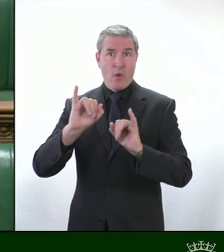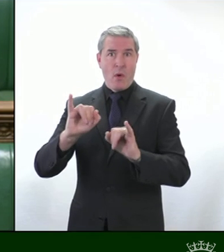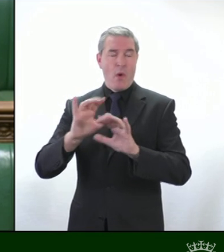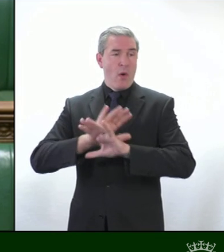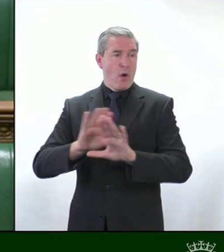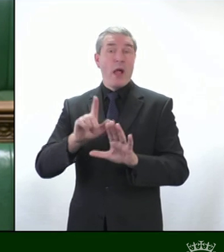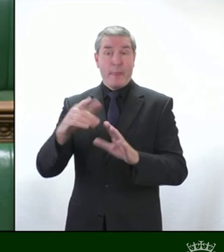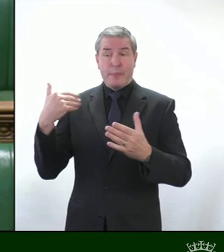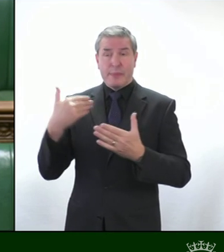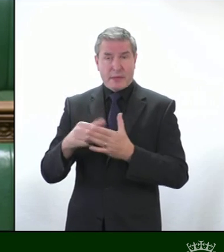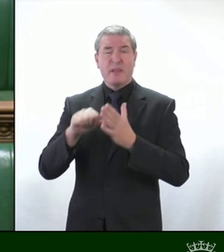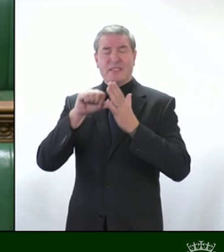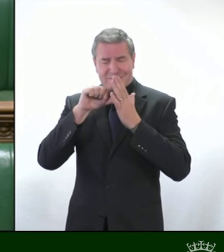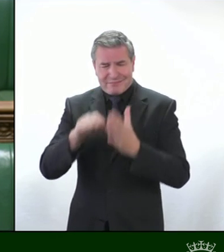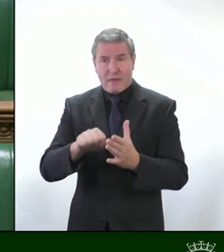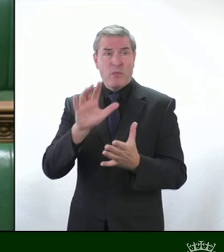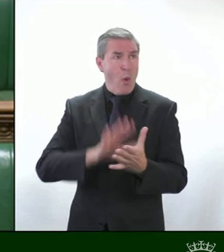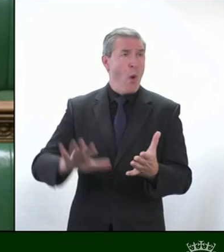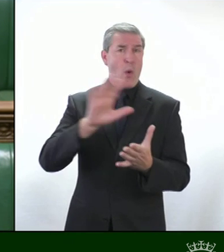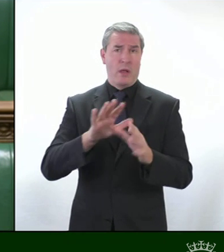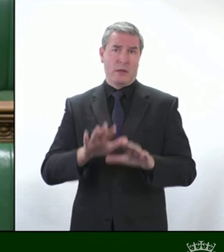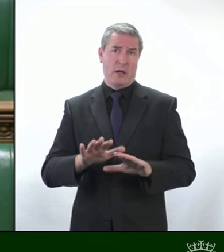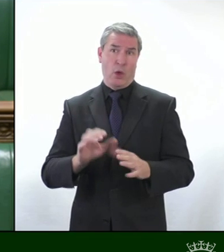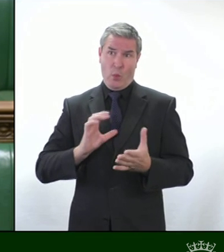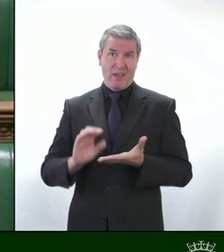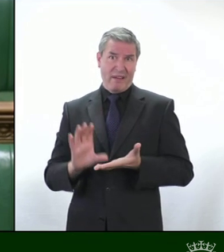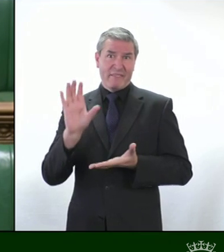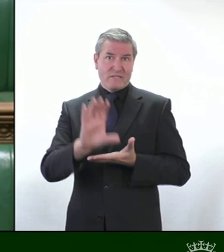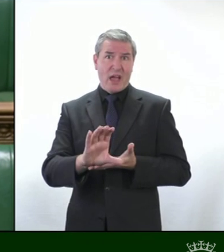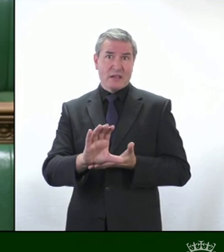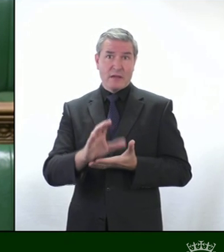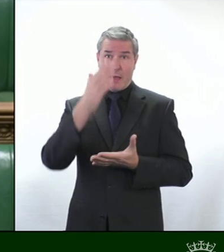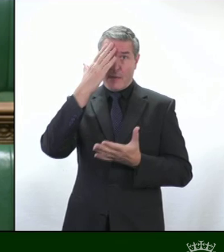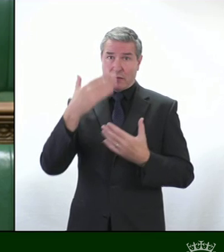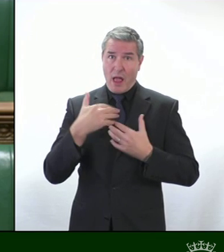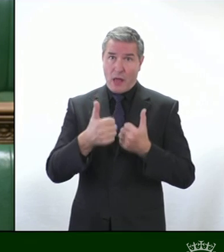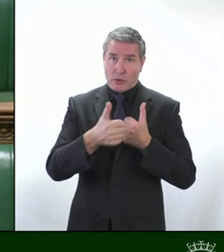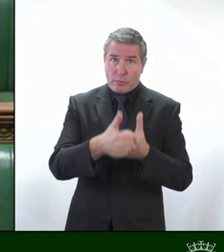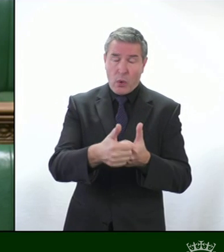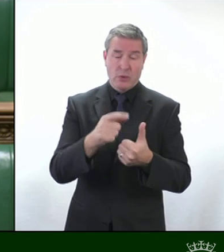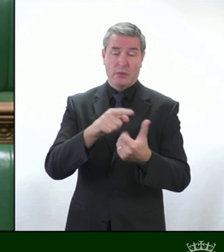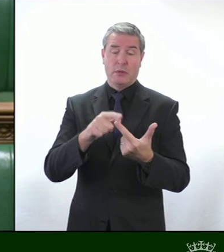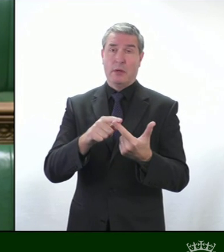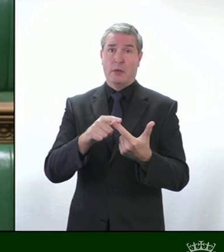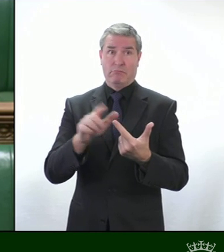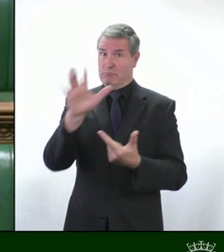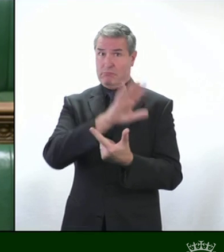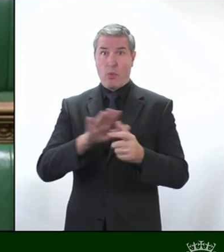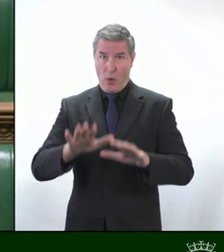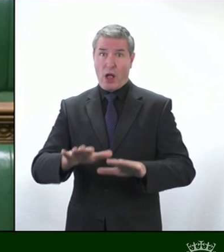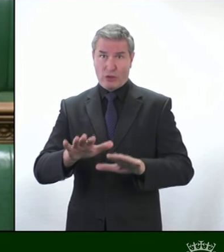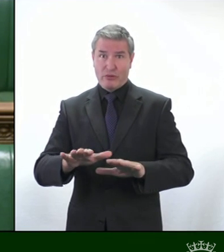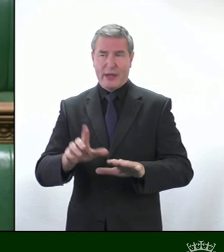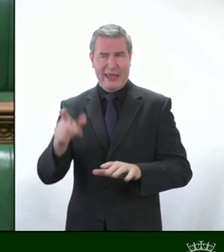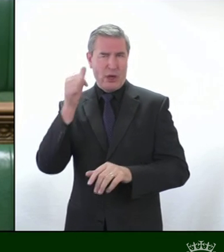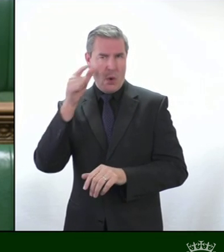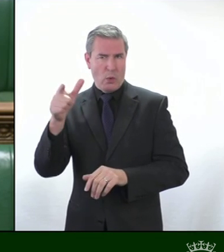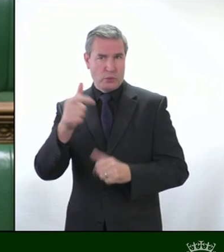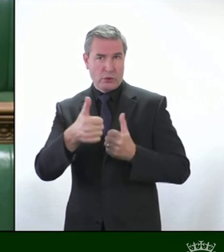This has been a very tough time for the country. We are investing massively in mental health support across the country, as the right hon.